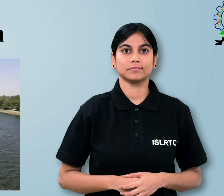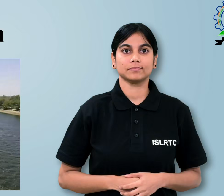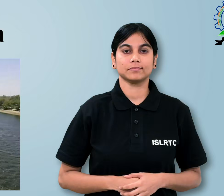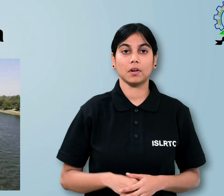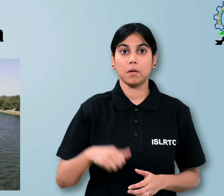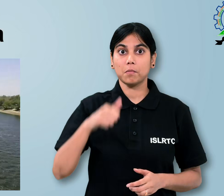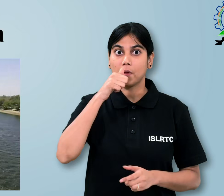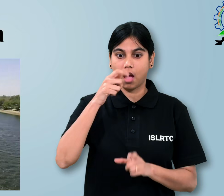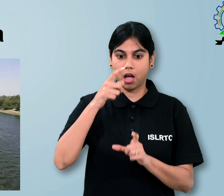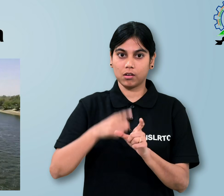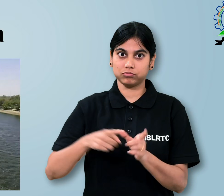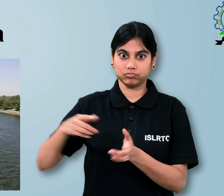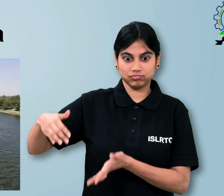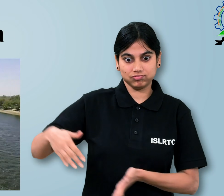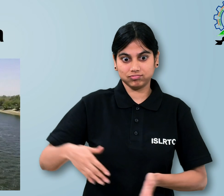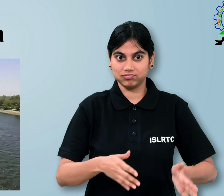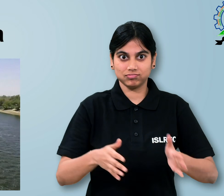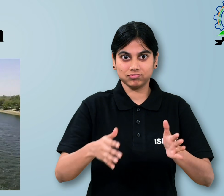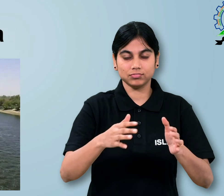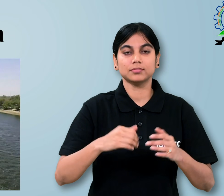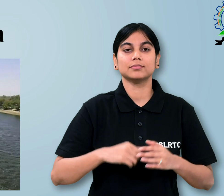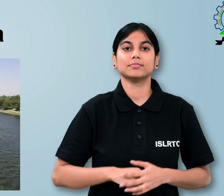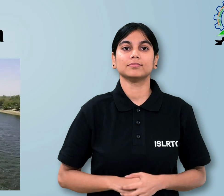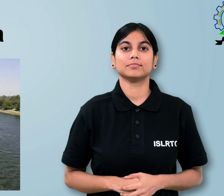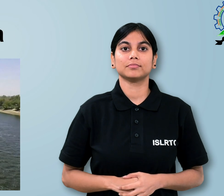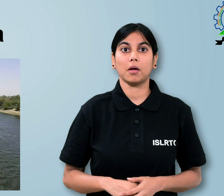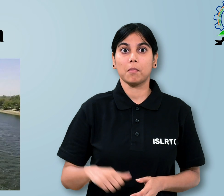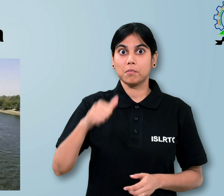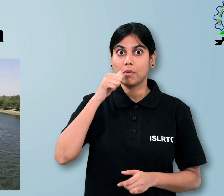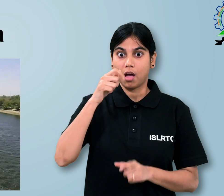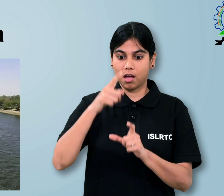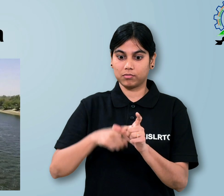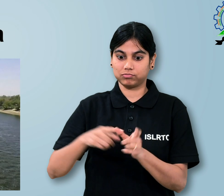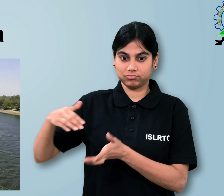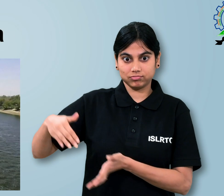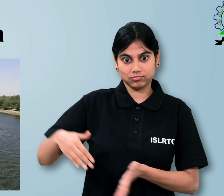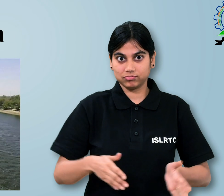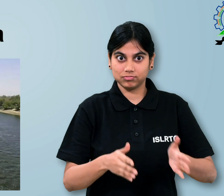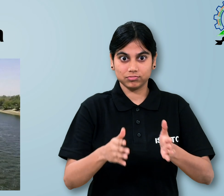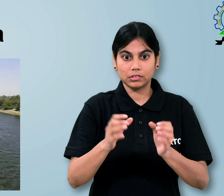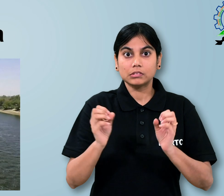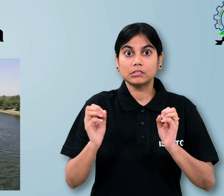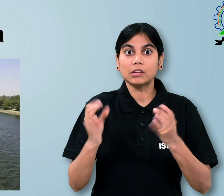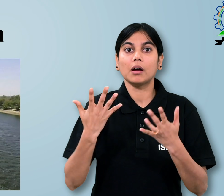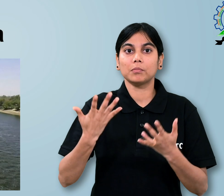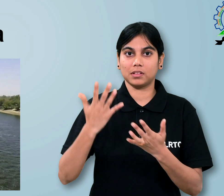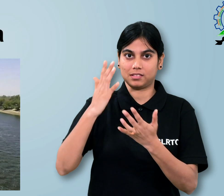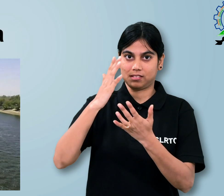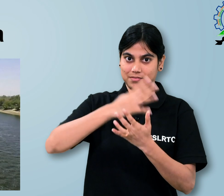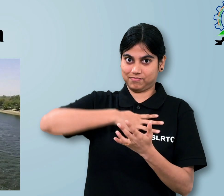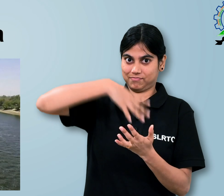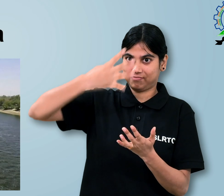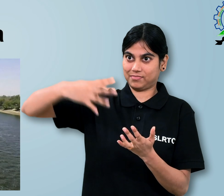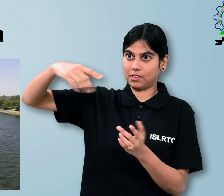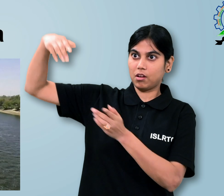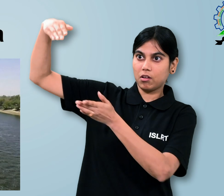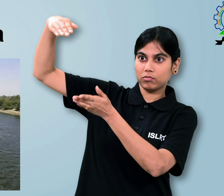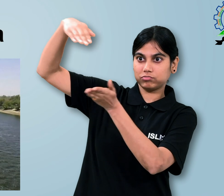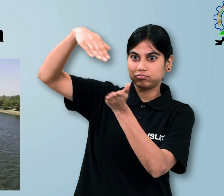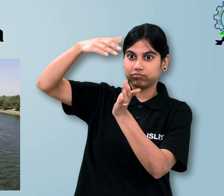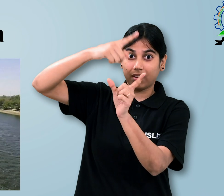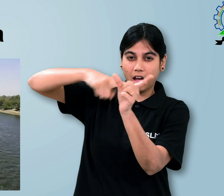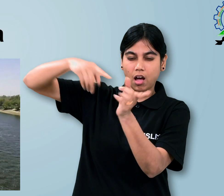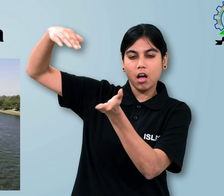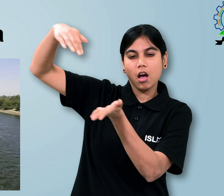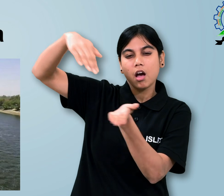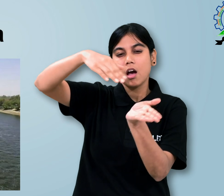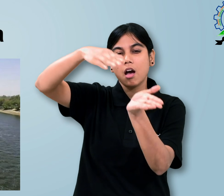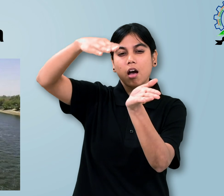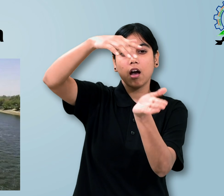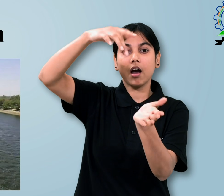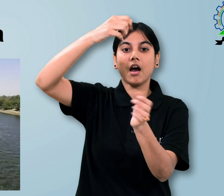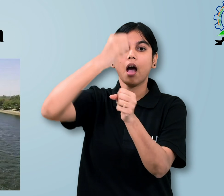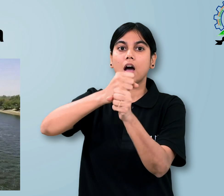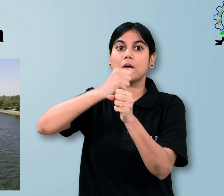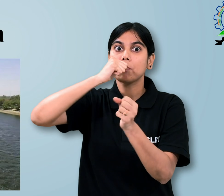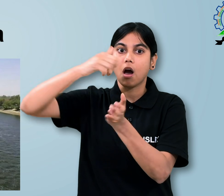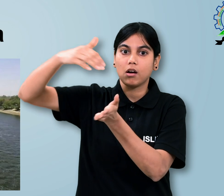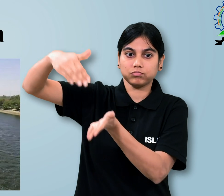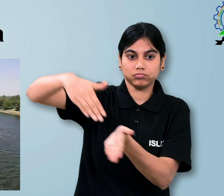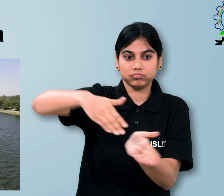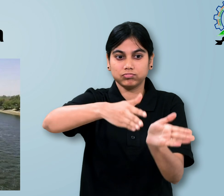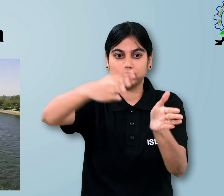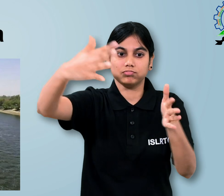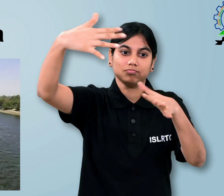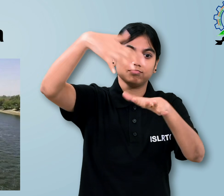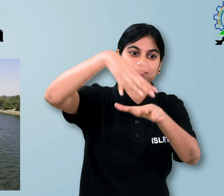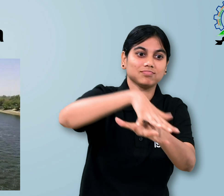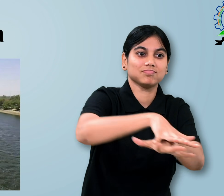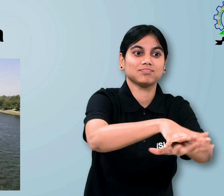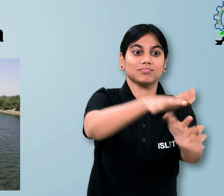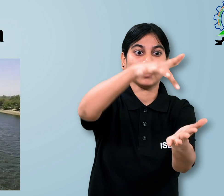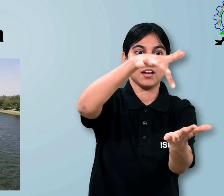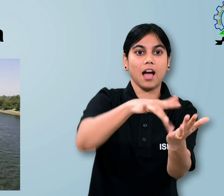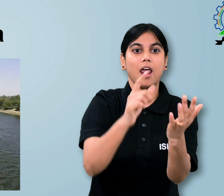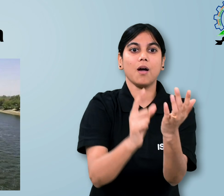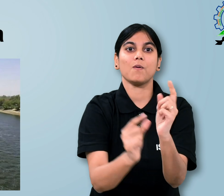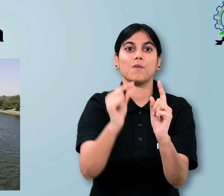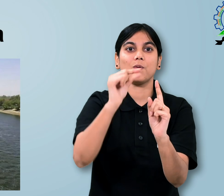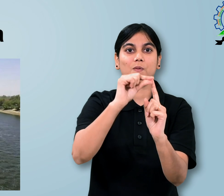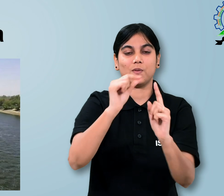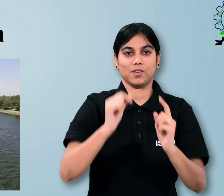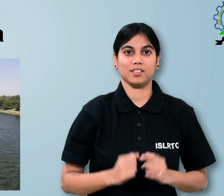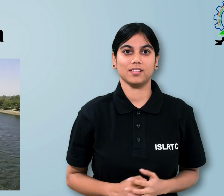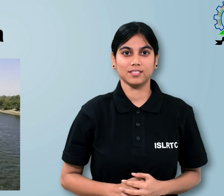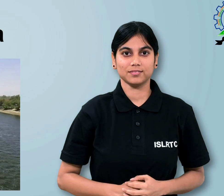River Yamuna The river Yamuna originates from the glaciers in Uttarkhand. It merges with the Ganges in Uttar Pradesh.